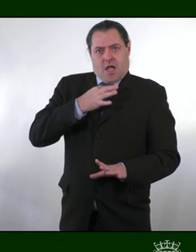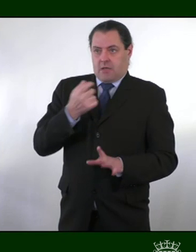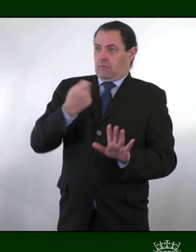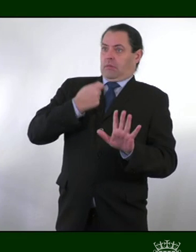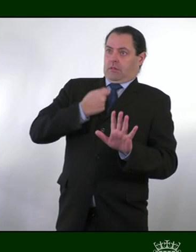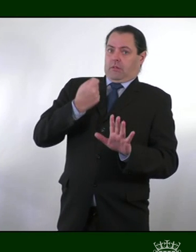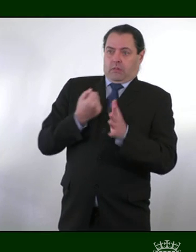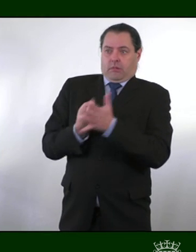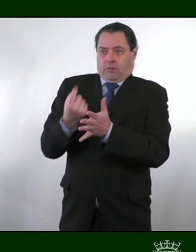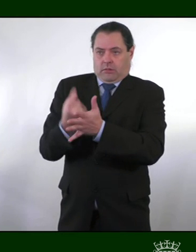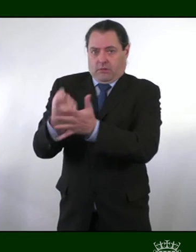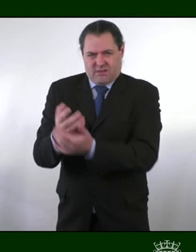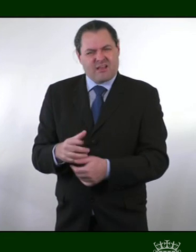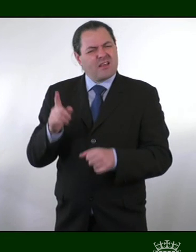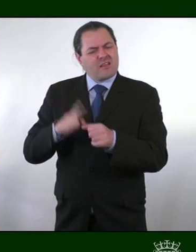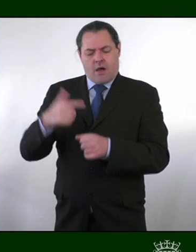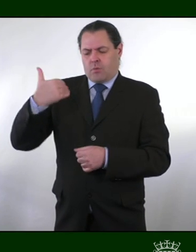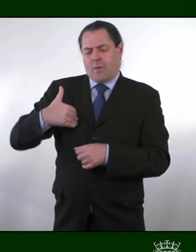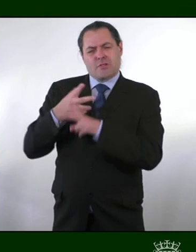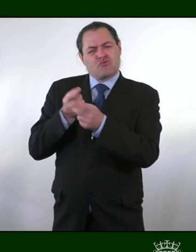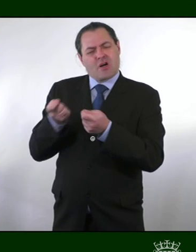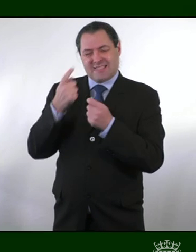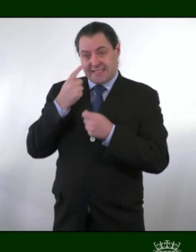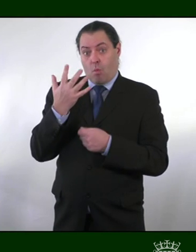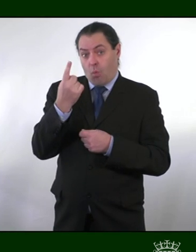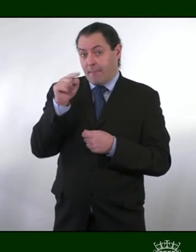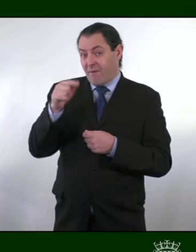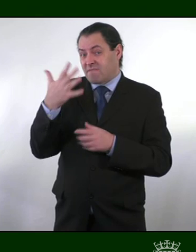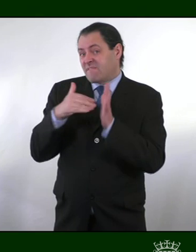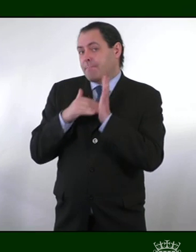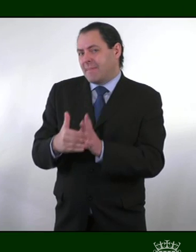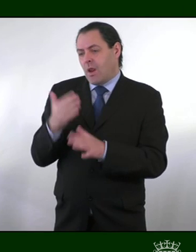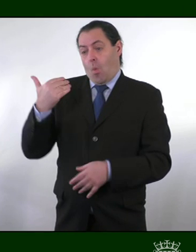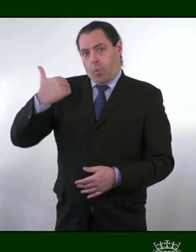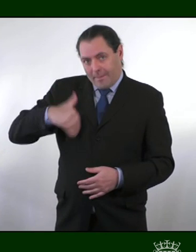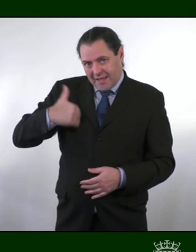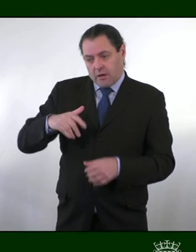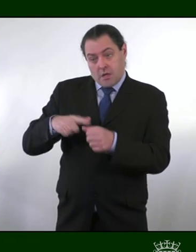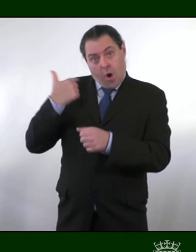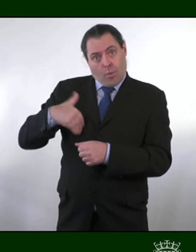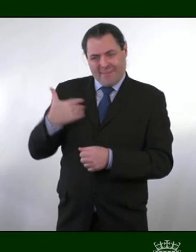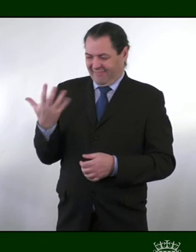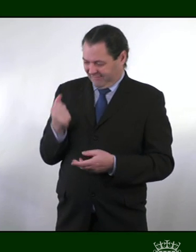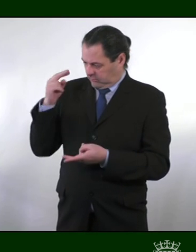The Young Women’s Trust says that a staggering 1.5 million young women have lost income since the start of the pandemic.